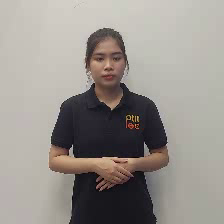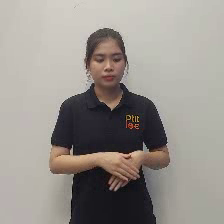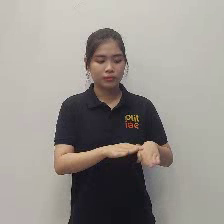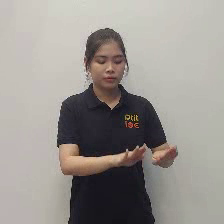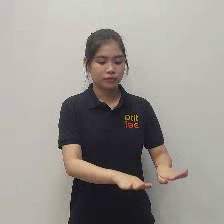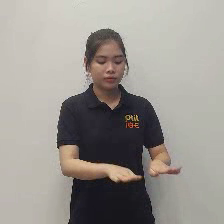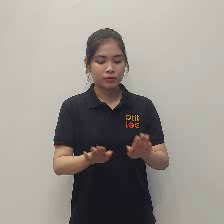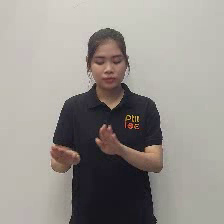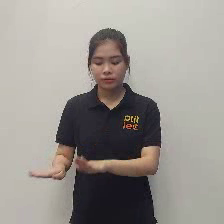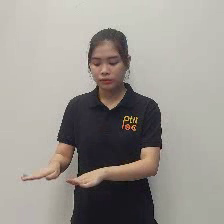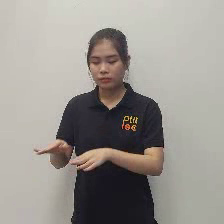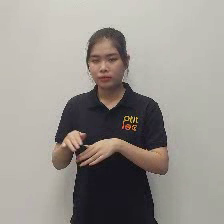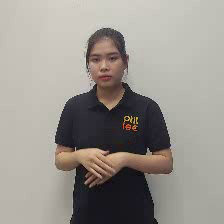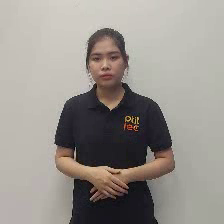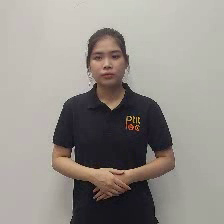Chậm lại